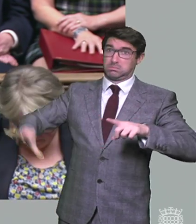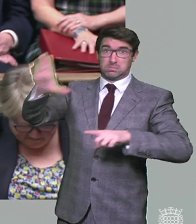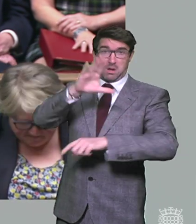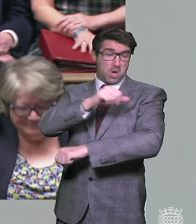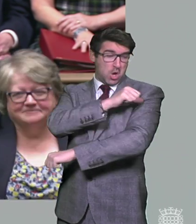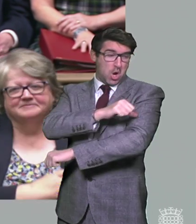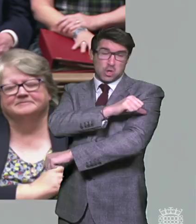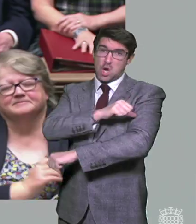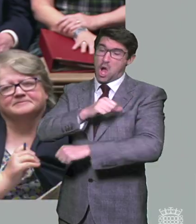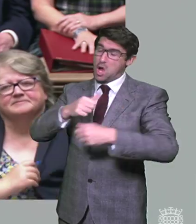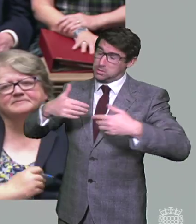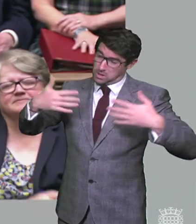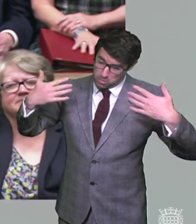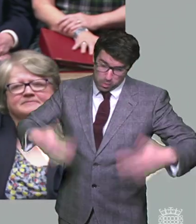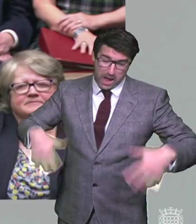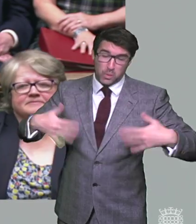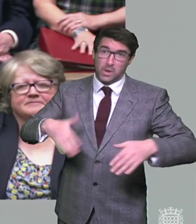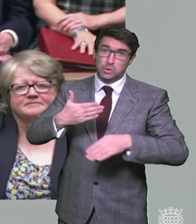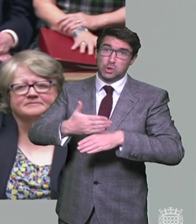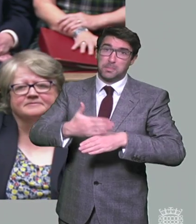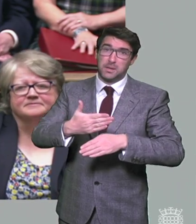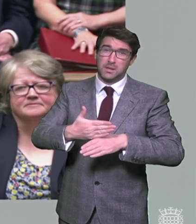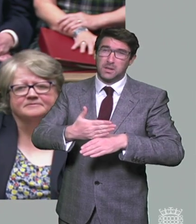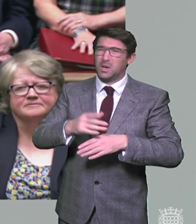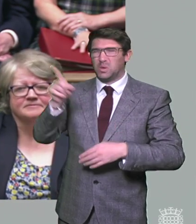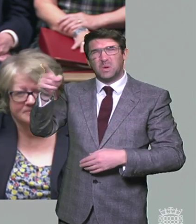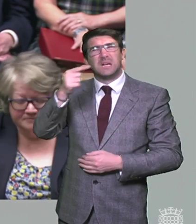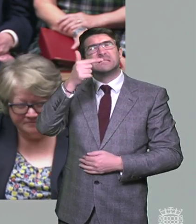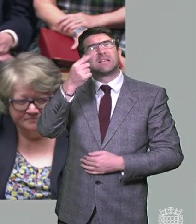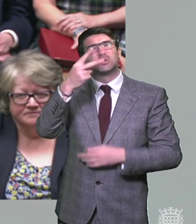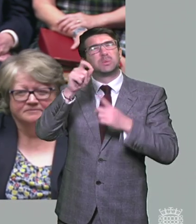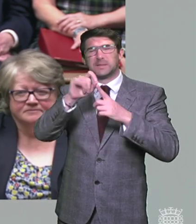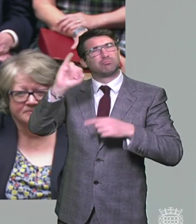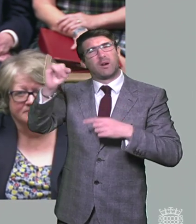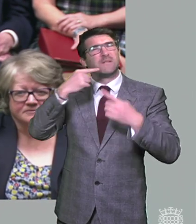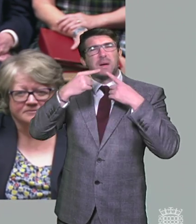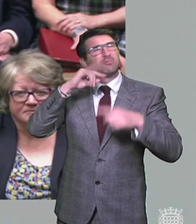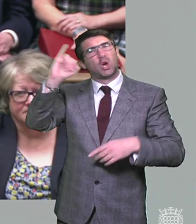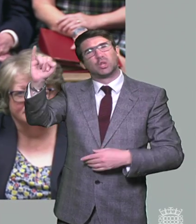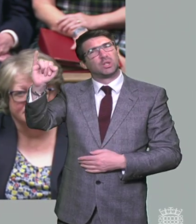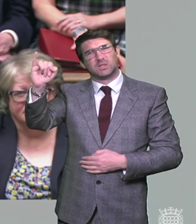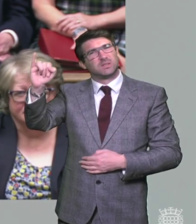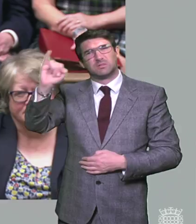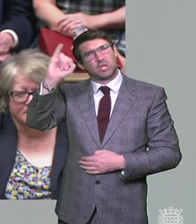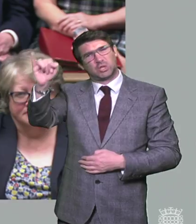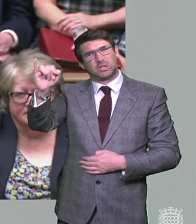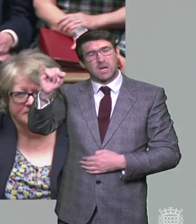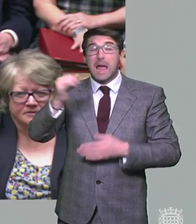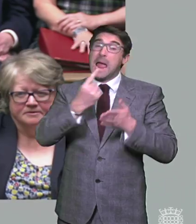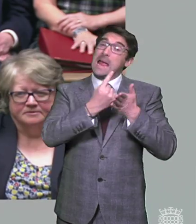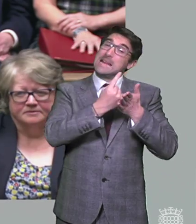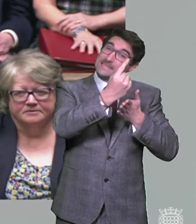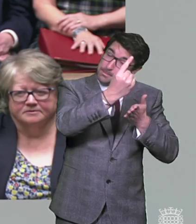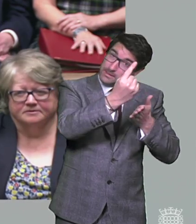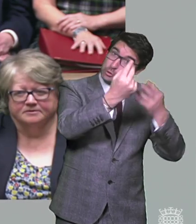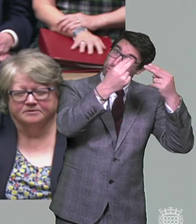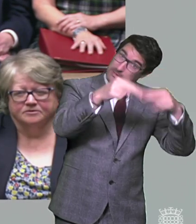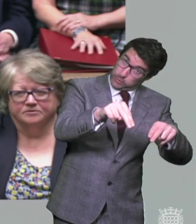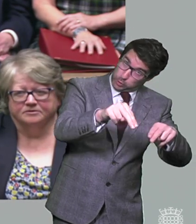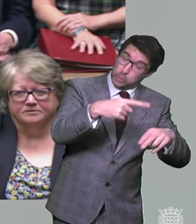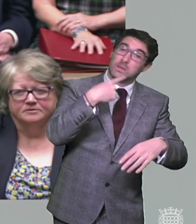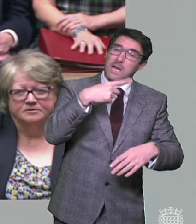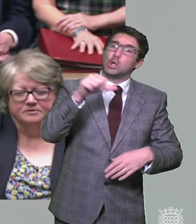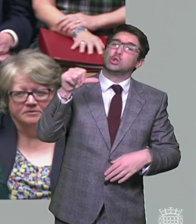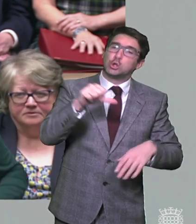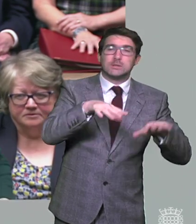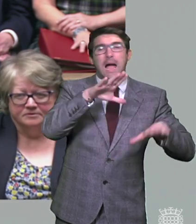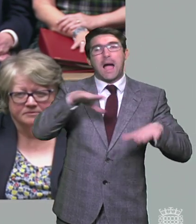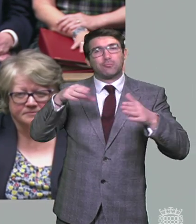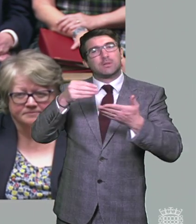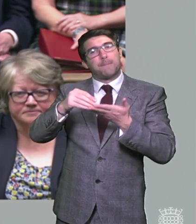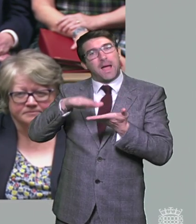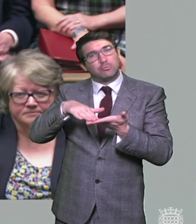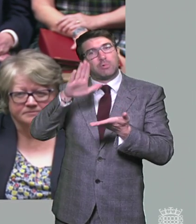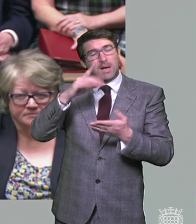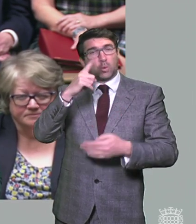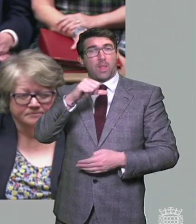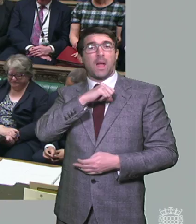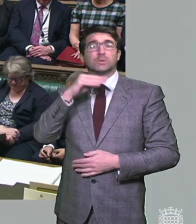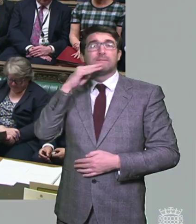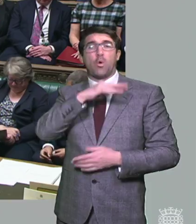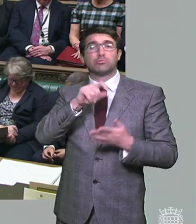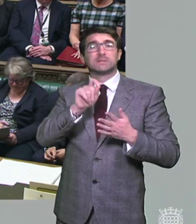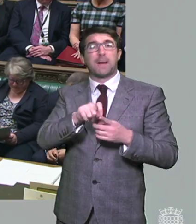The figures the honourable Gentleman is quoting are simply wrong. The independent pay review body recommended a £1,400 rise on average, and that is what the Government are committed to delivering.